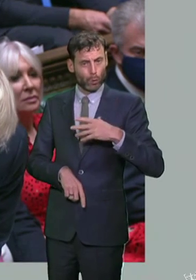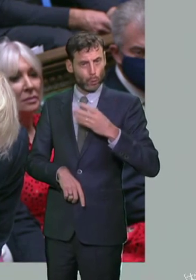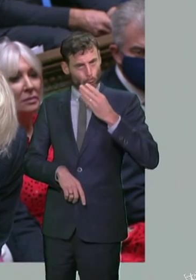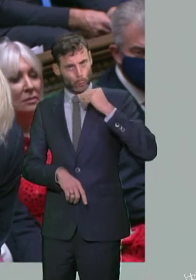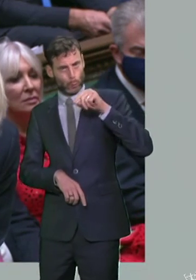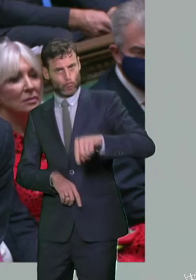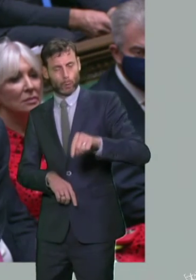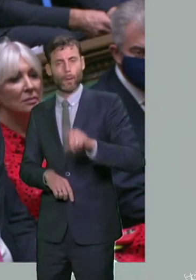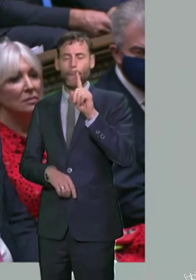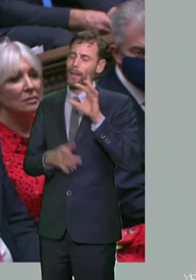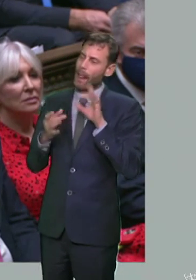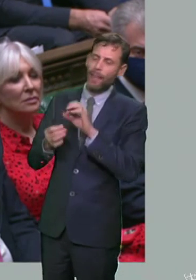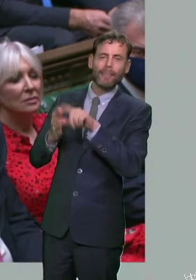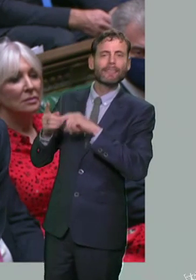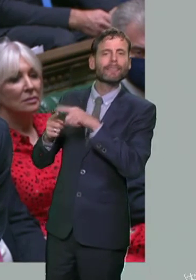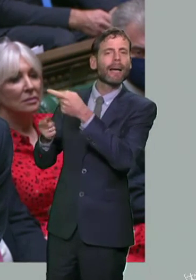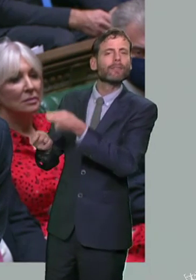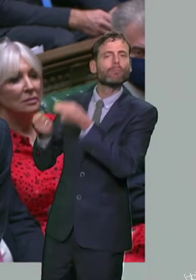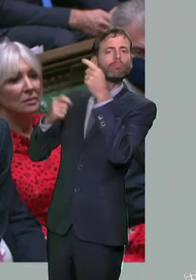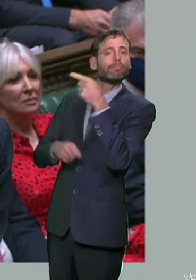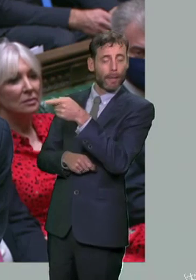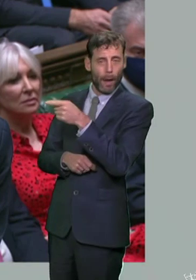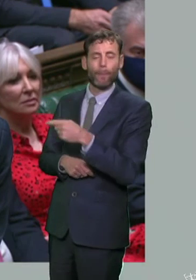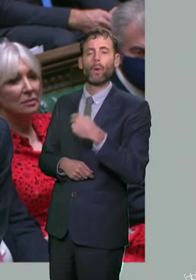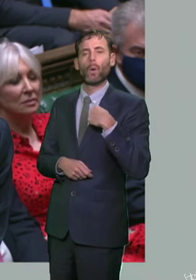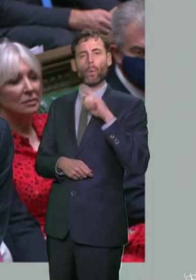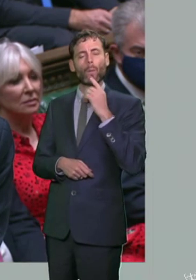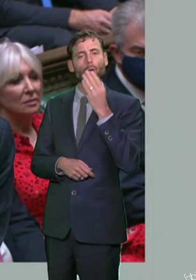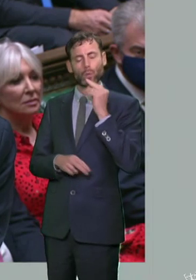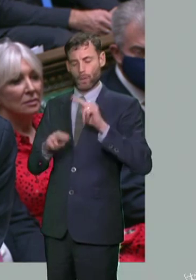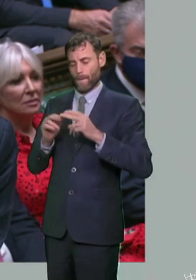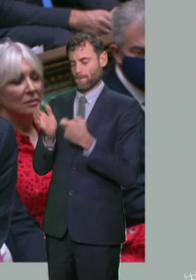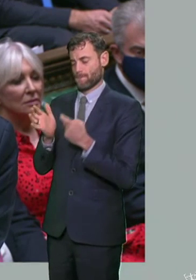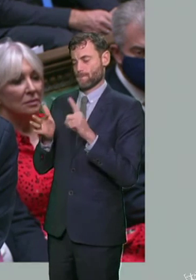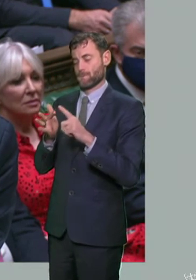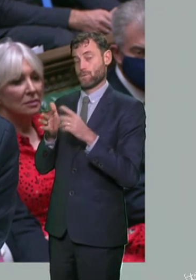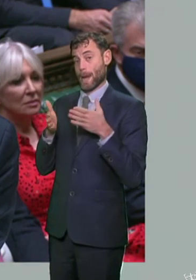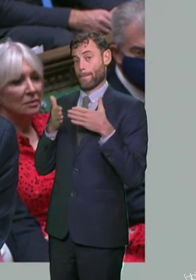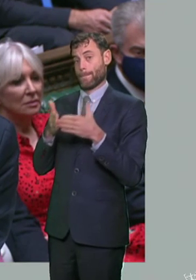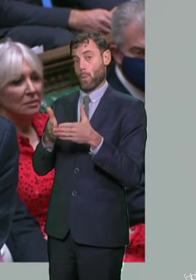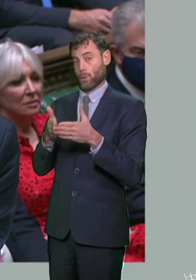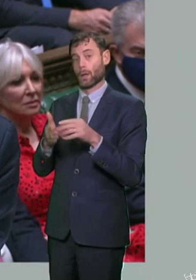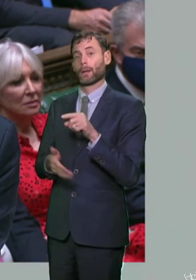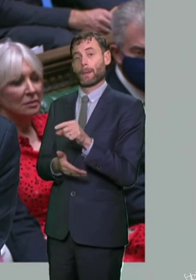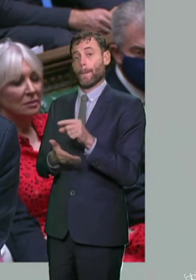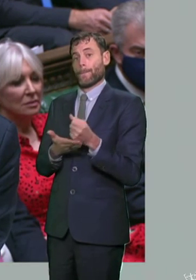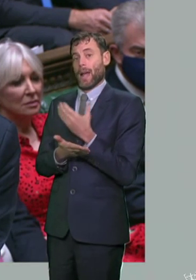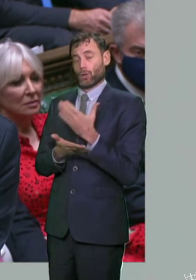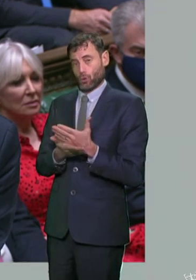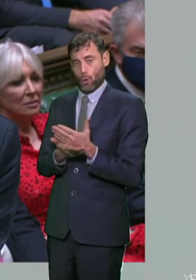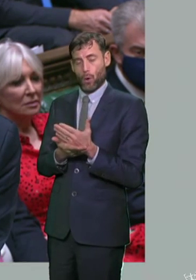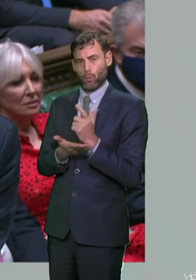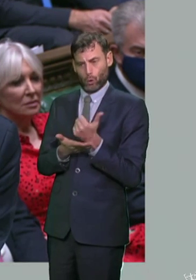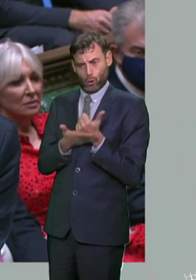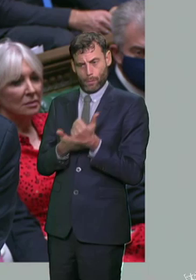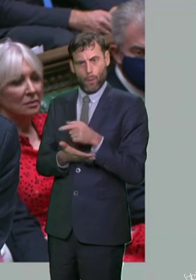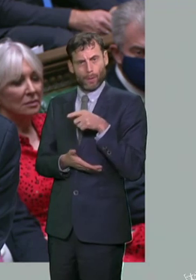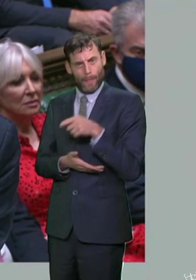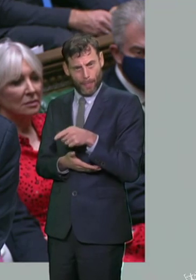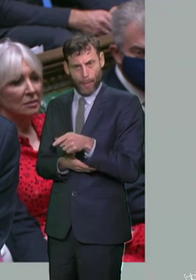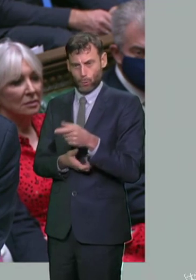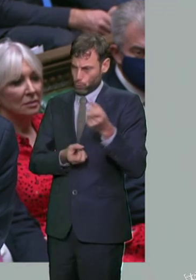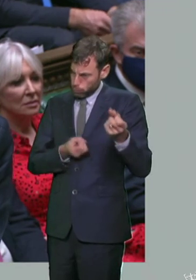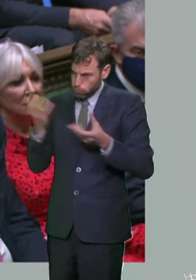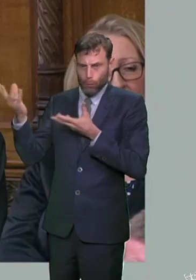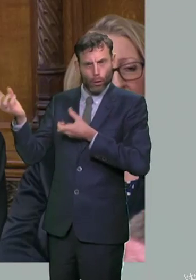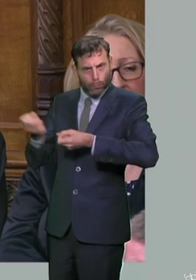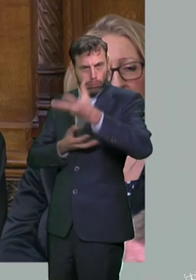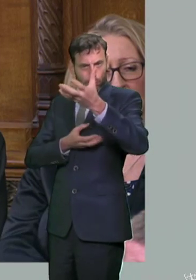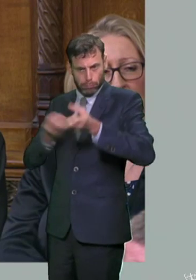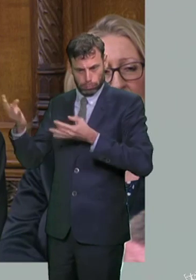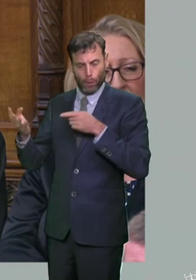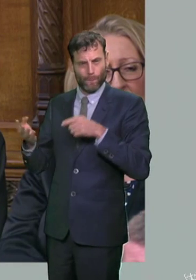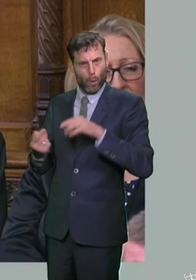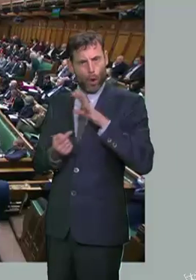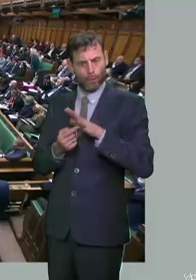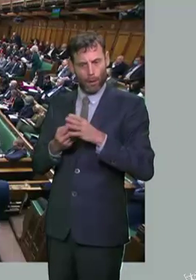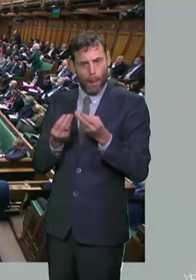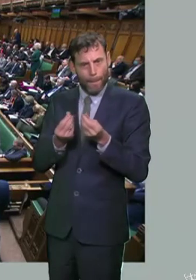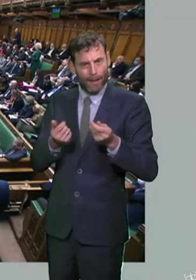As for the tax point that he rightly raised, we will ensure that we support freeports as hubs for the processing of those critical minerals here in the UK.